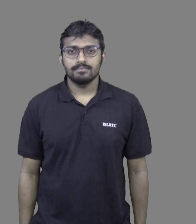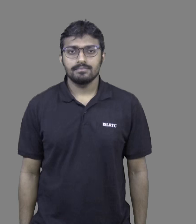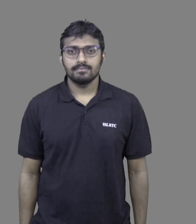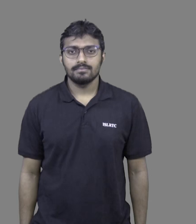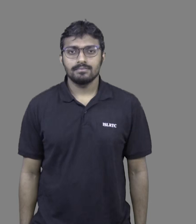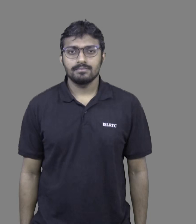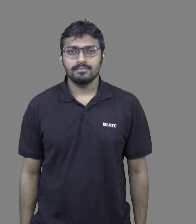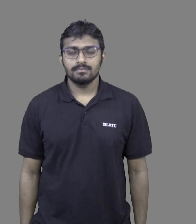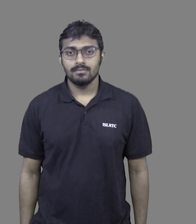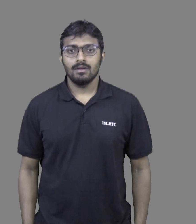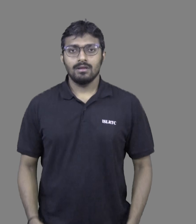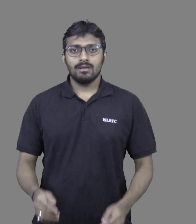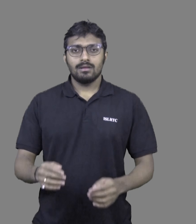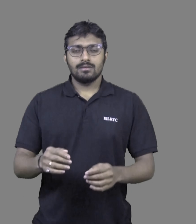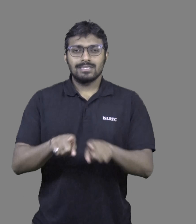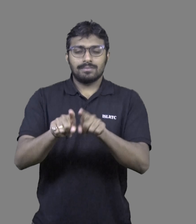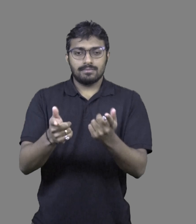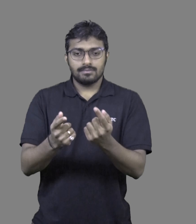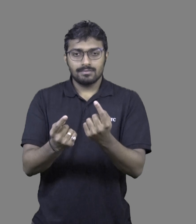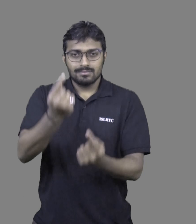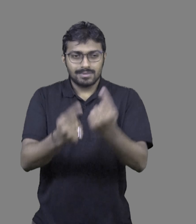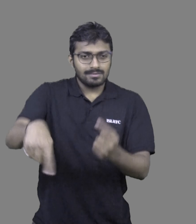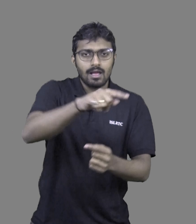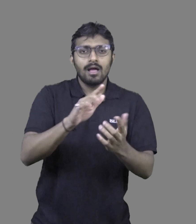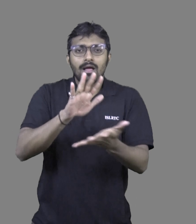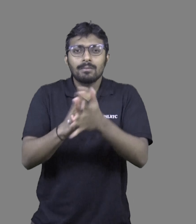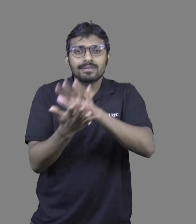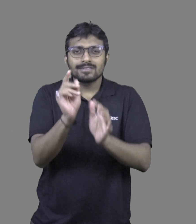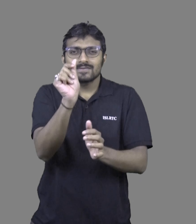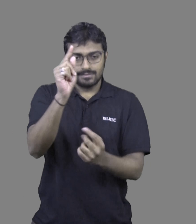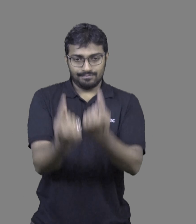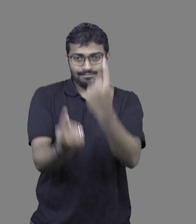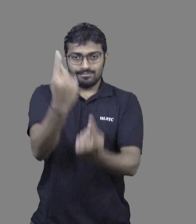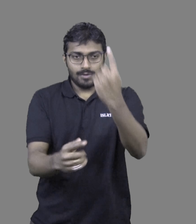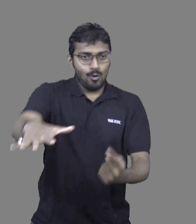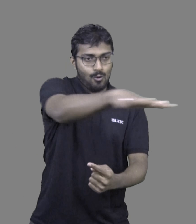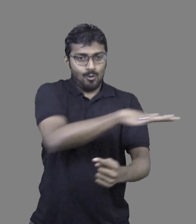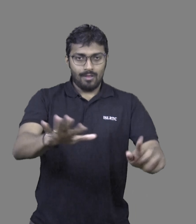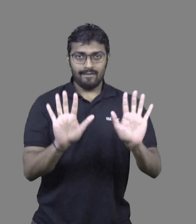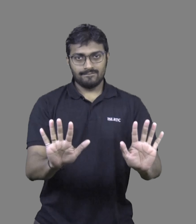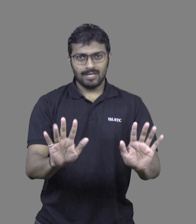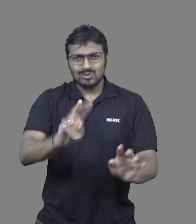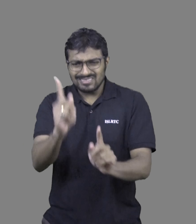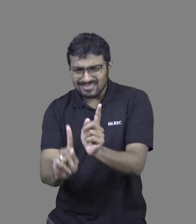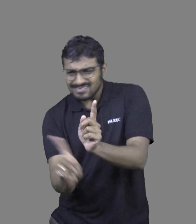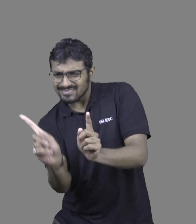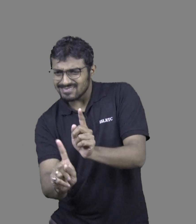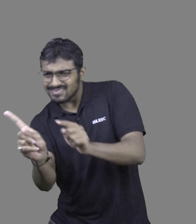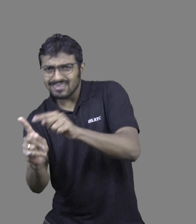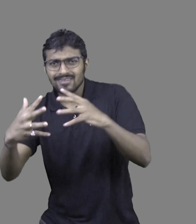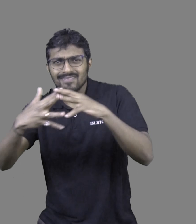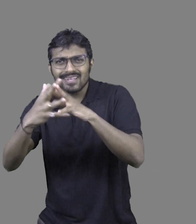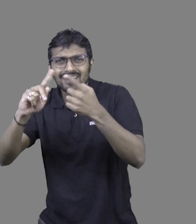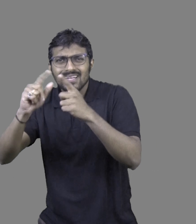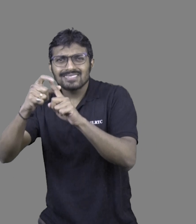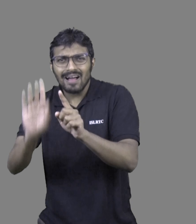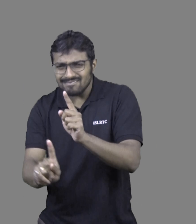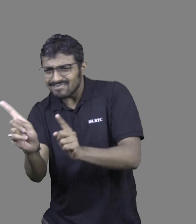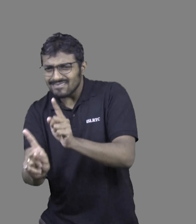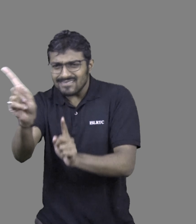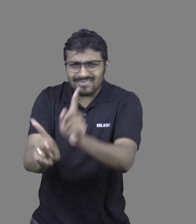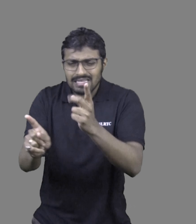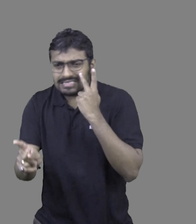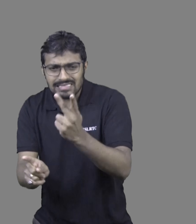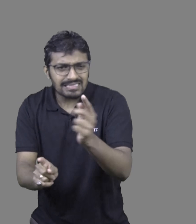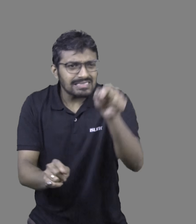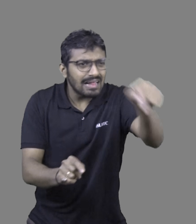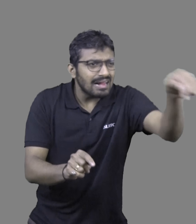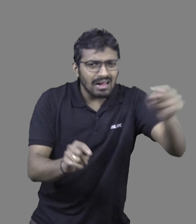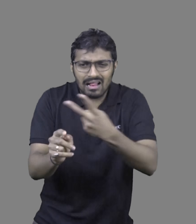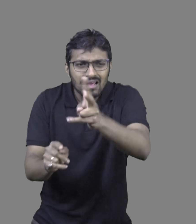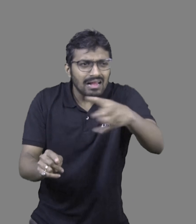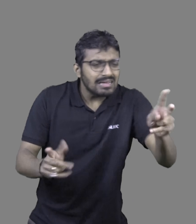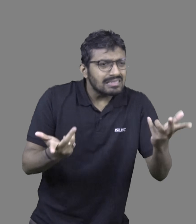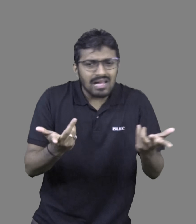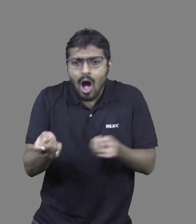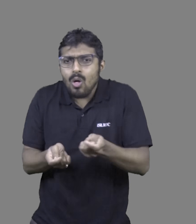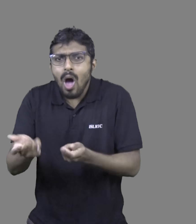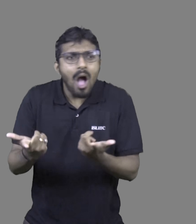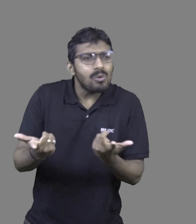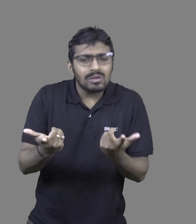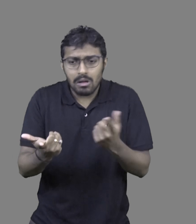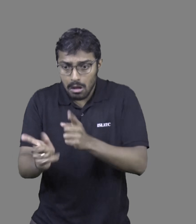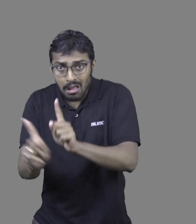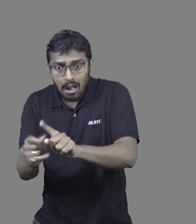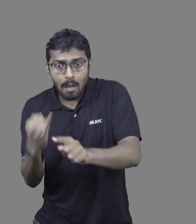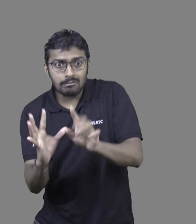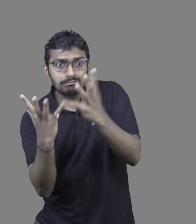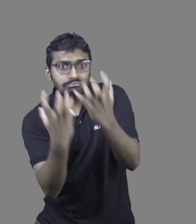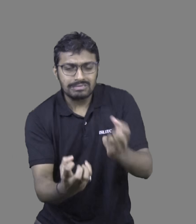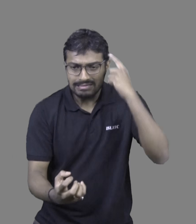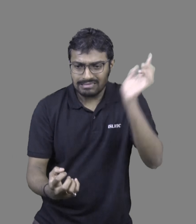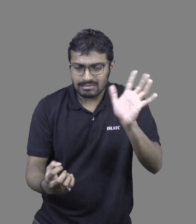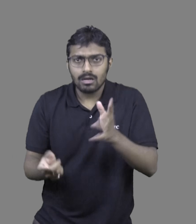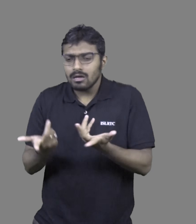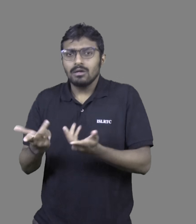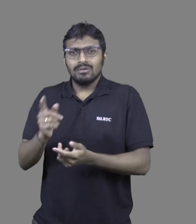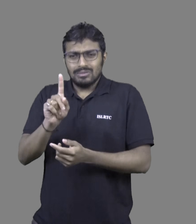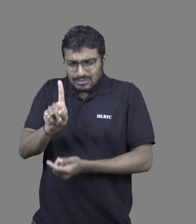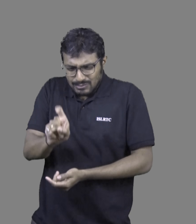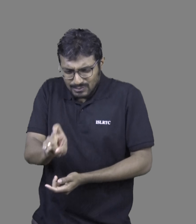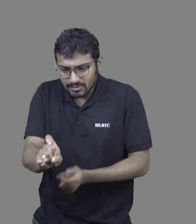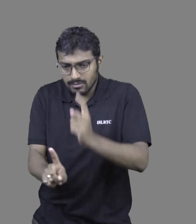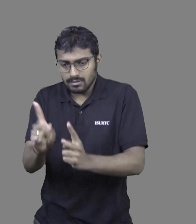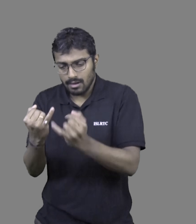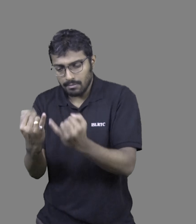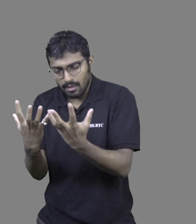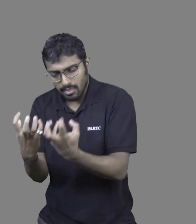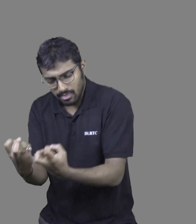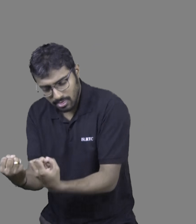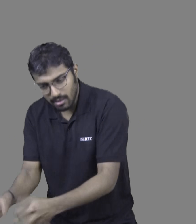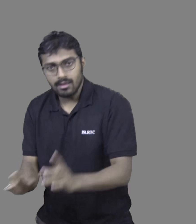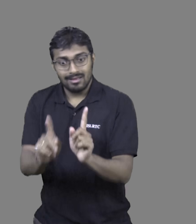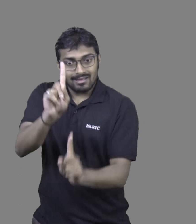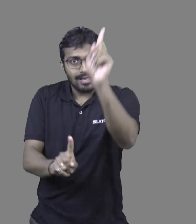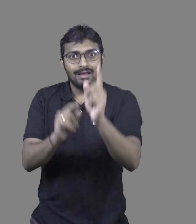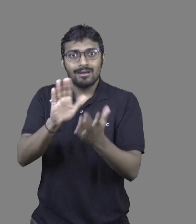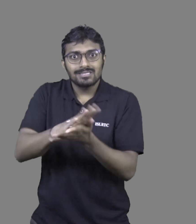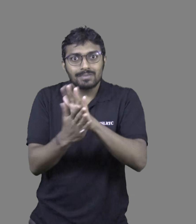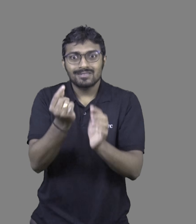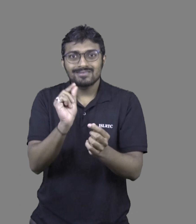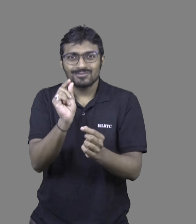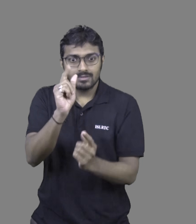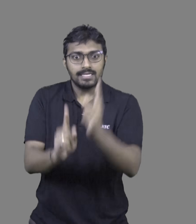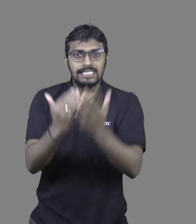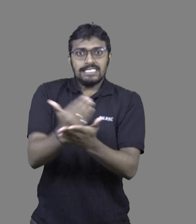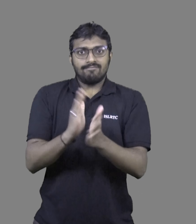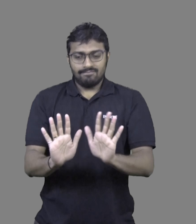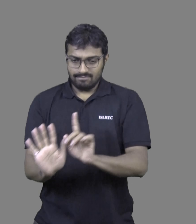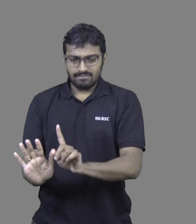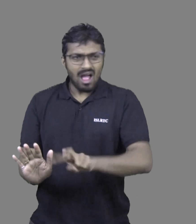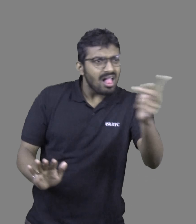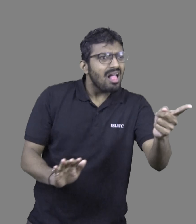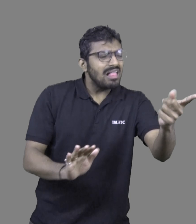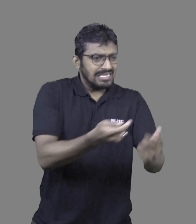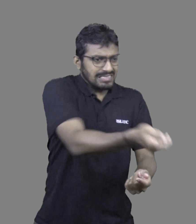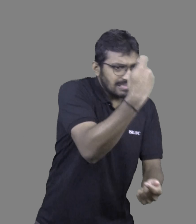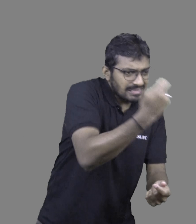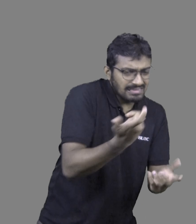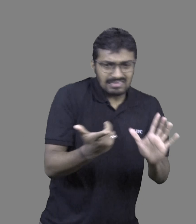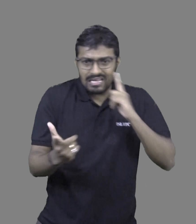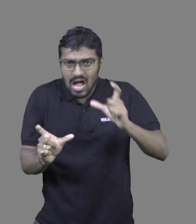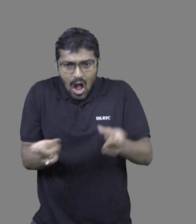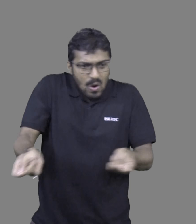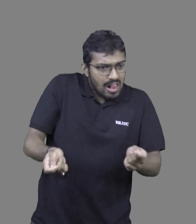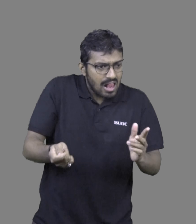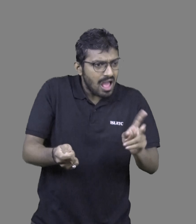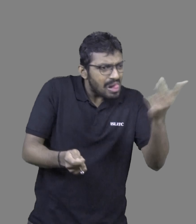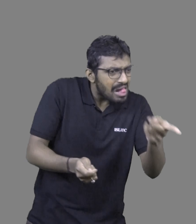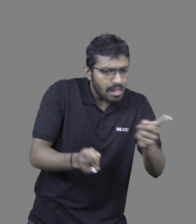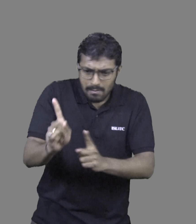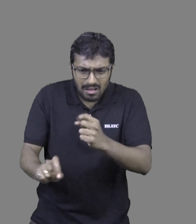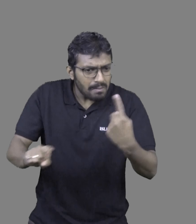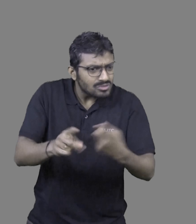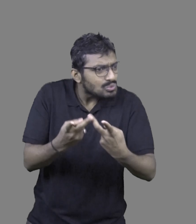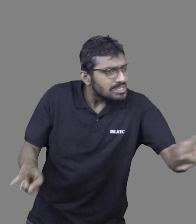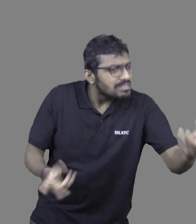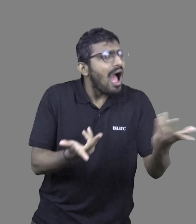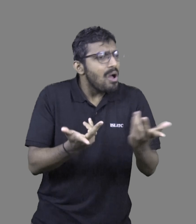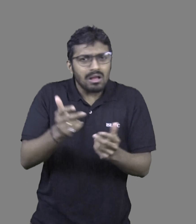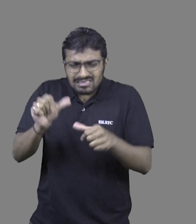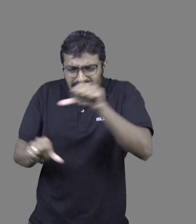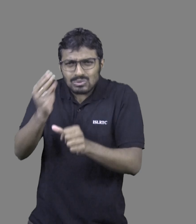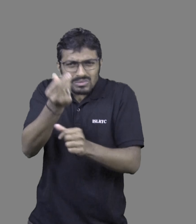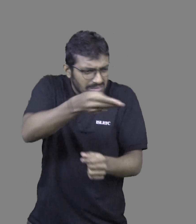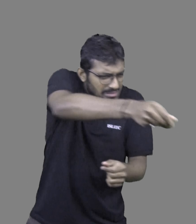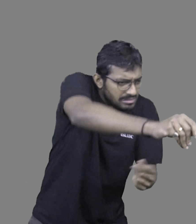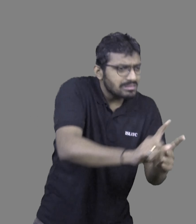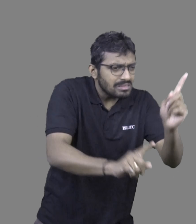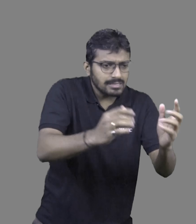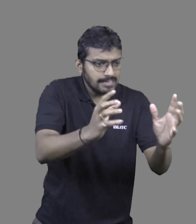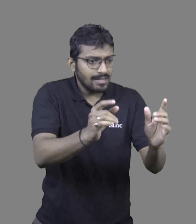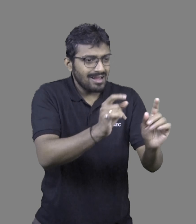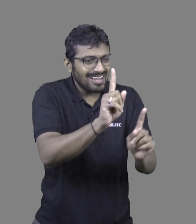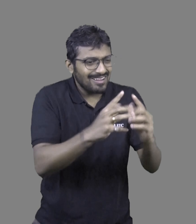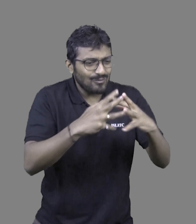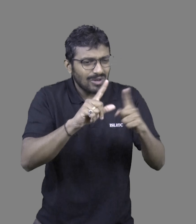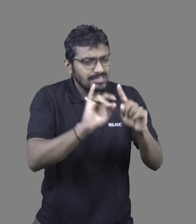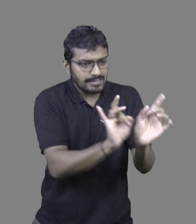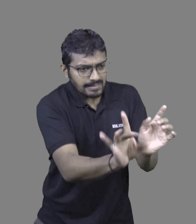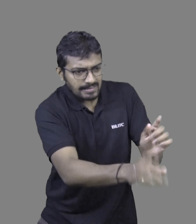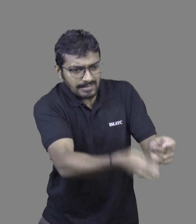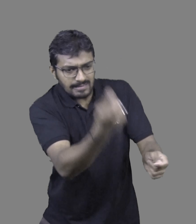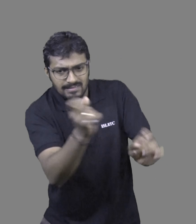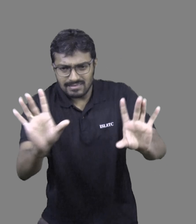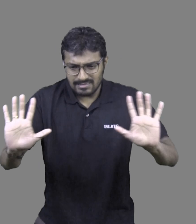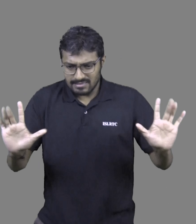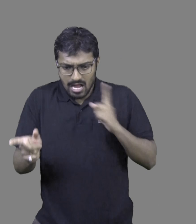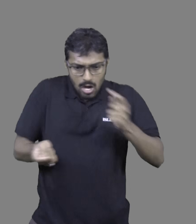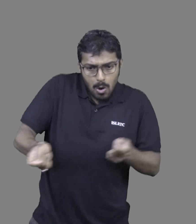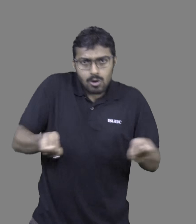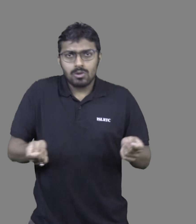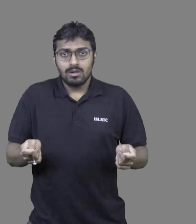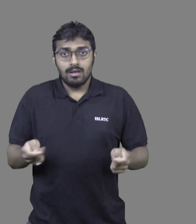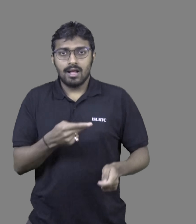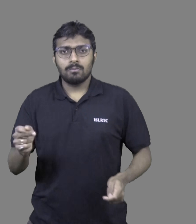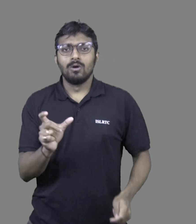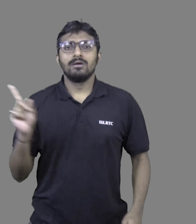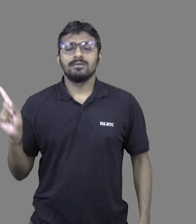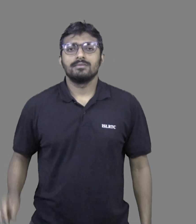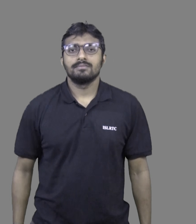Control of Weeds